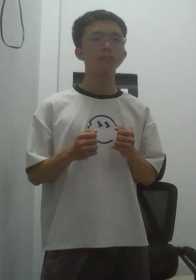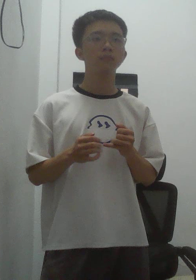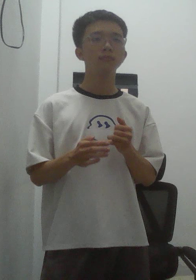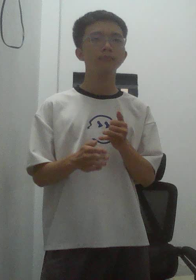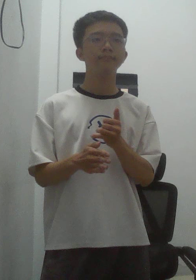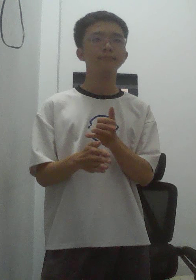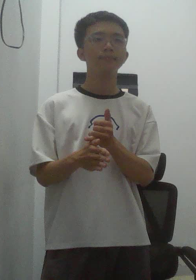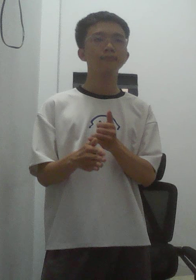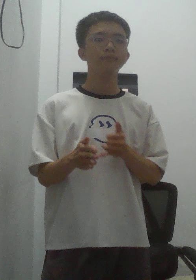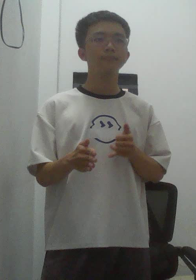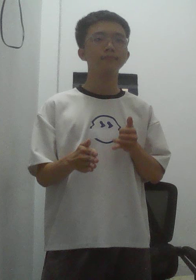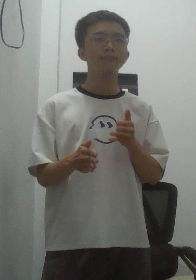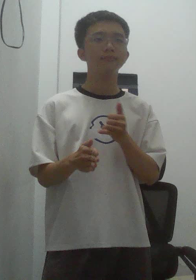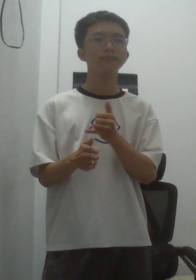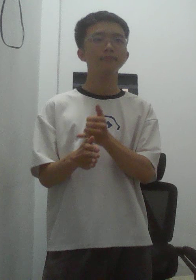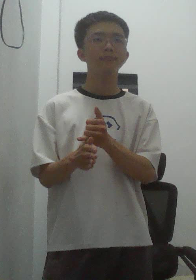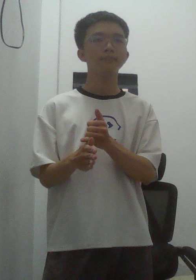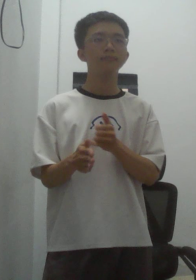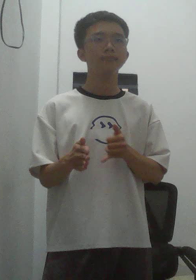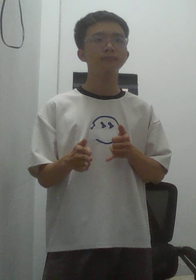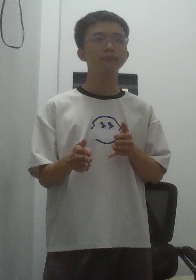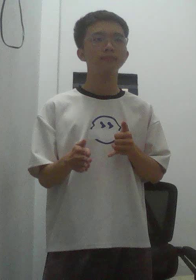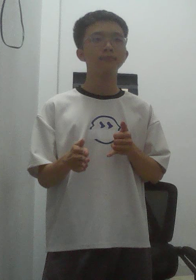cuoi thang